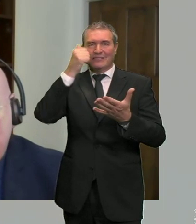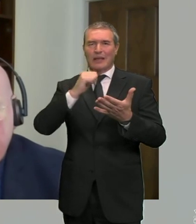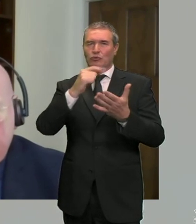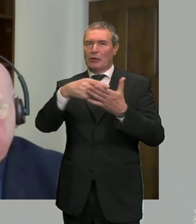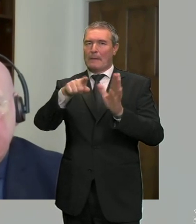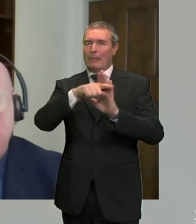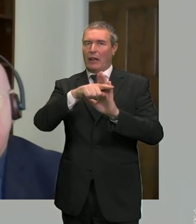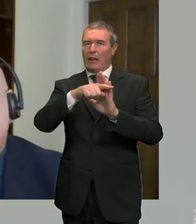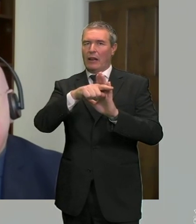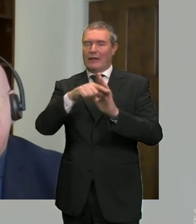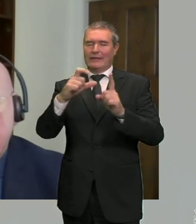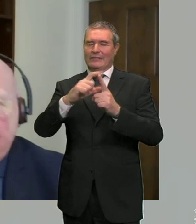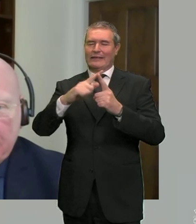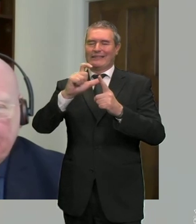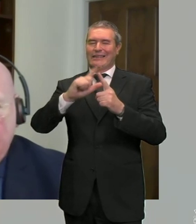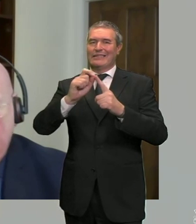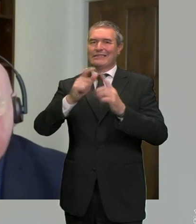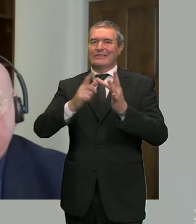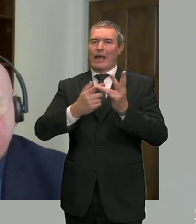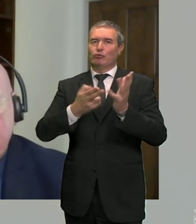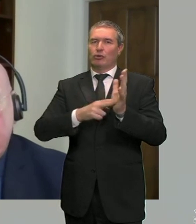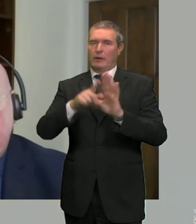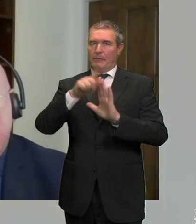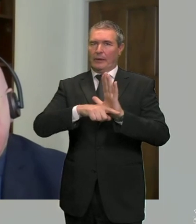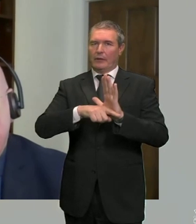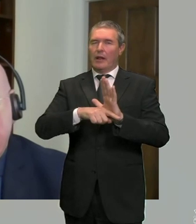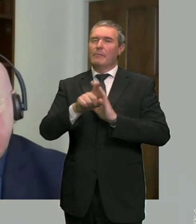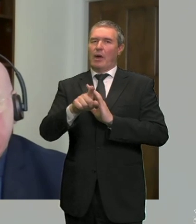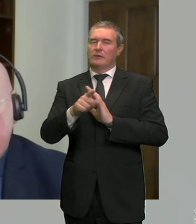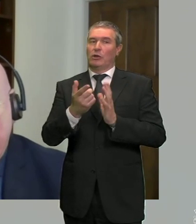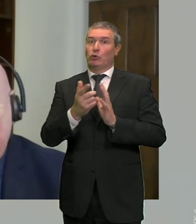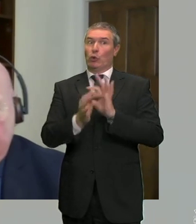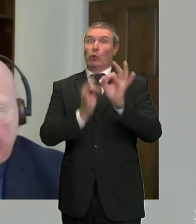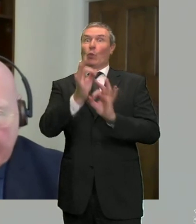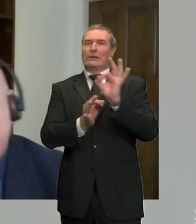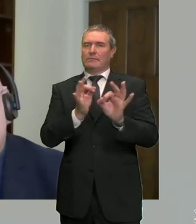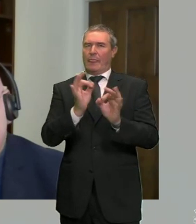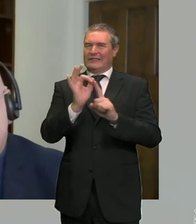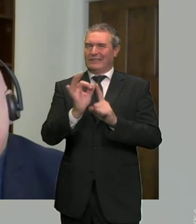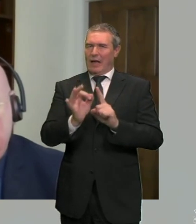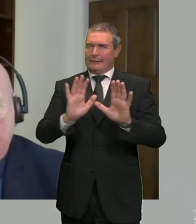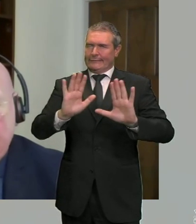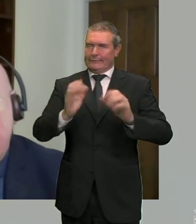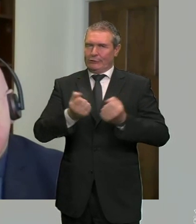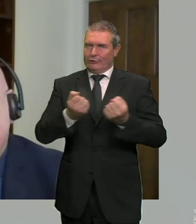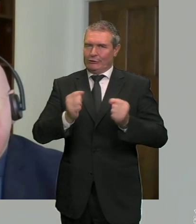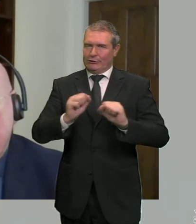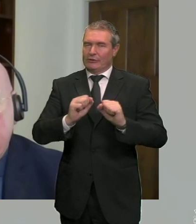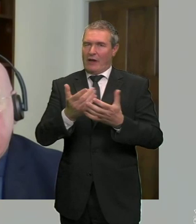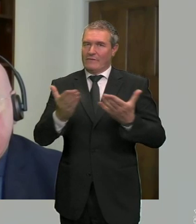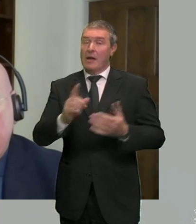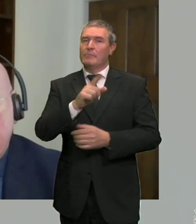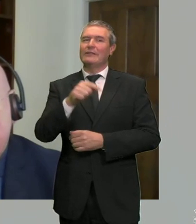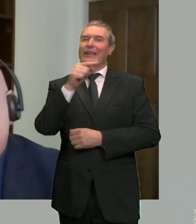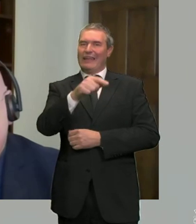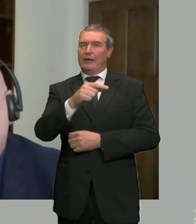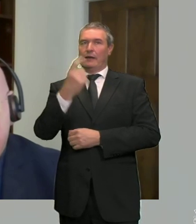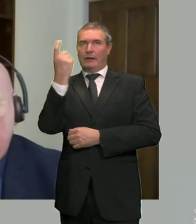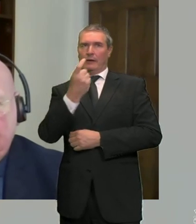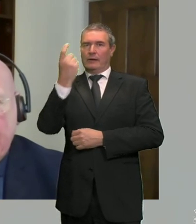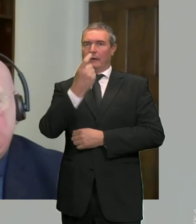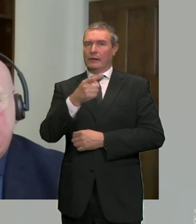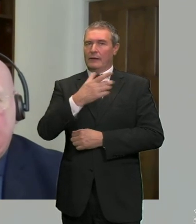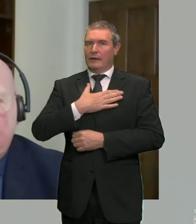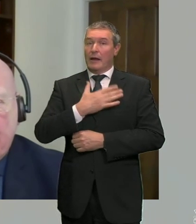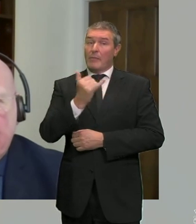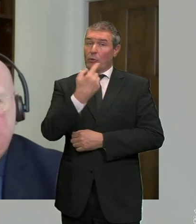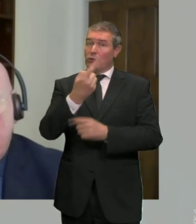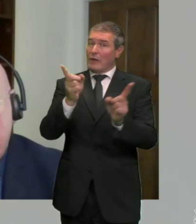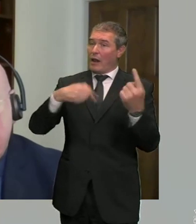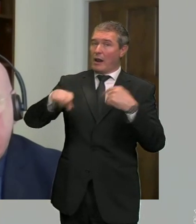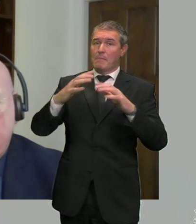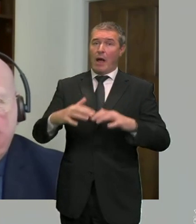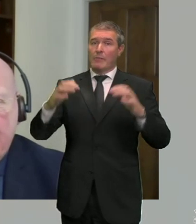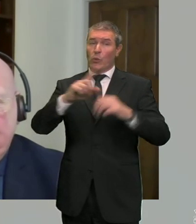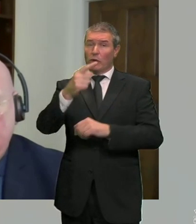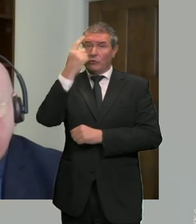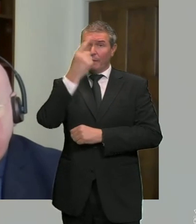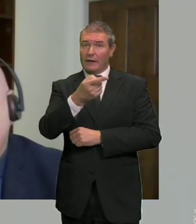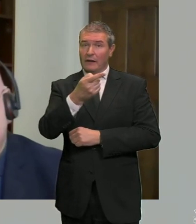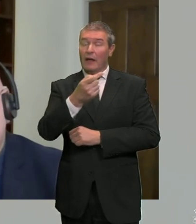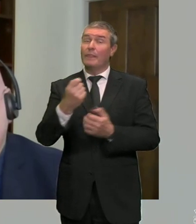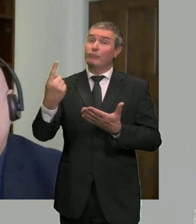At this distance in time, it would be unkind to quiz the Prime Minister on the detail, but he is seen as a big thinker, so perhaps he could tell the House what he thinks of the principle of that Bill,